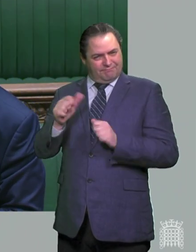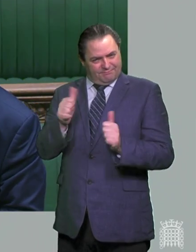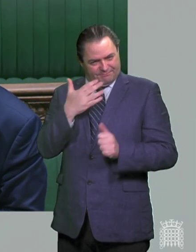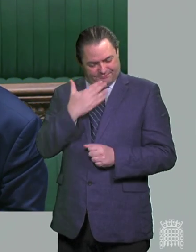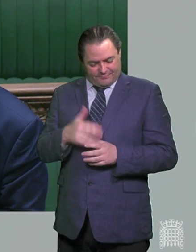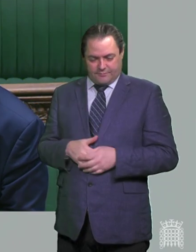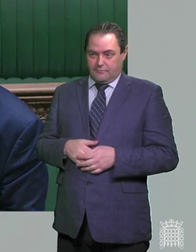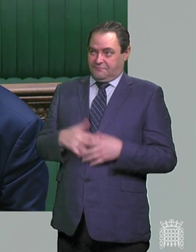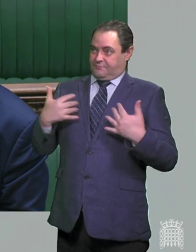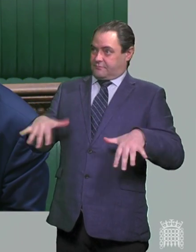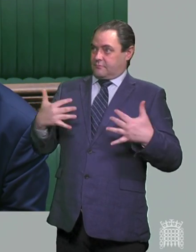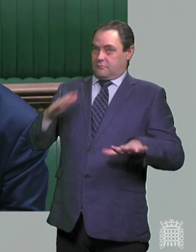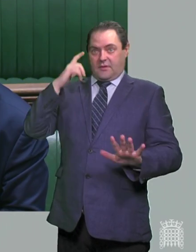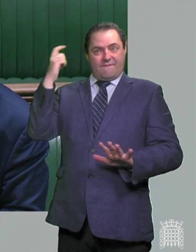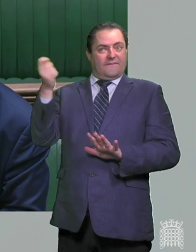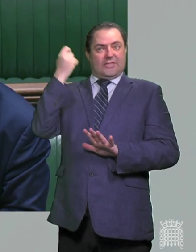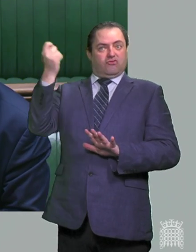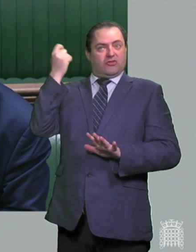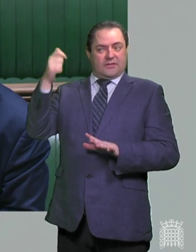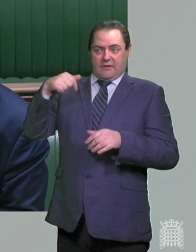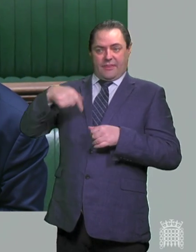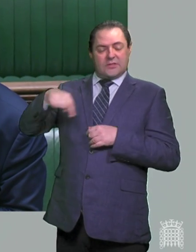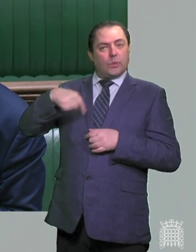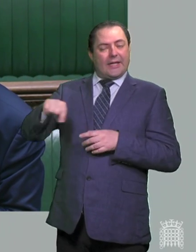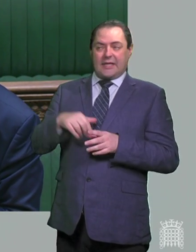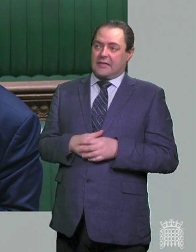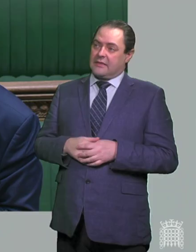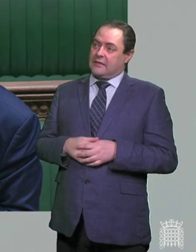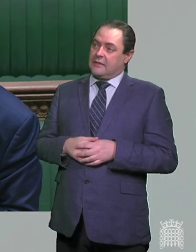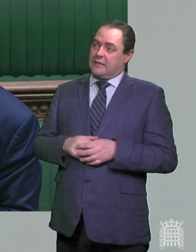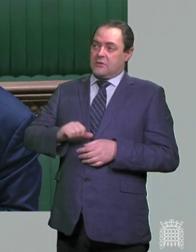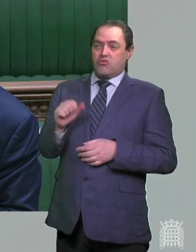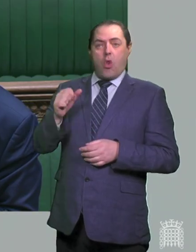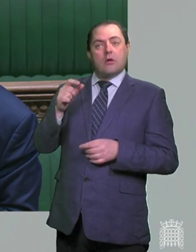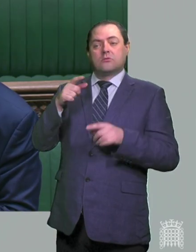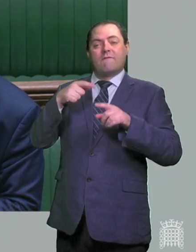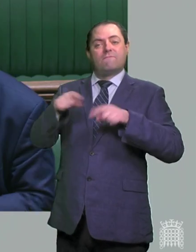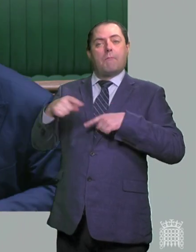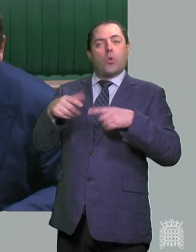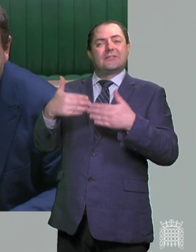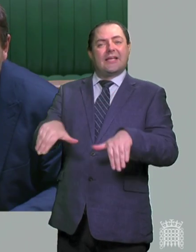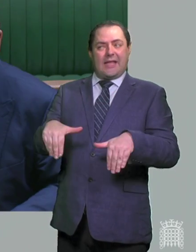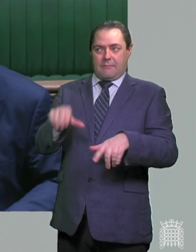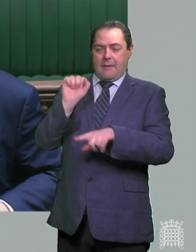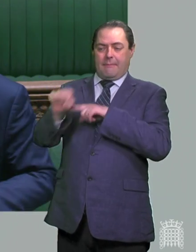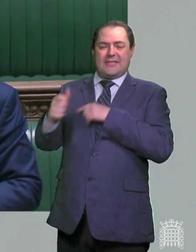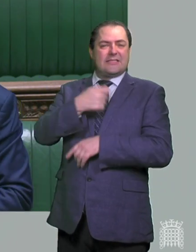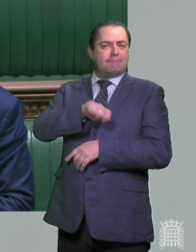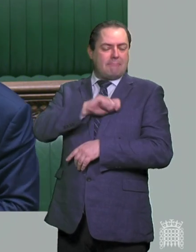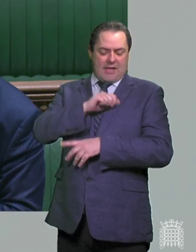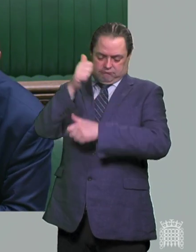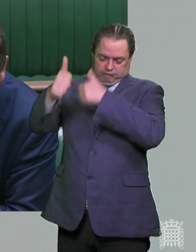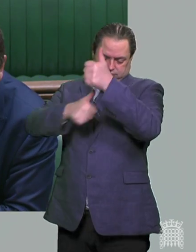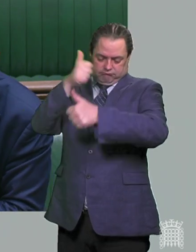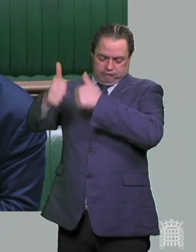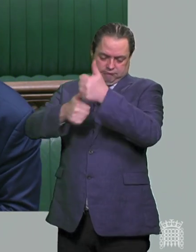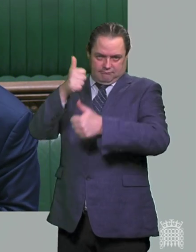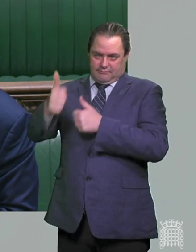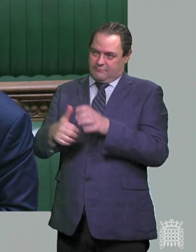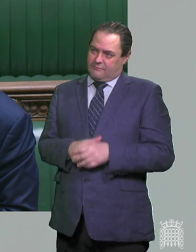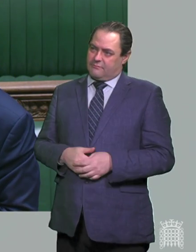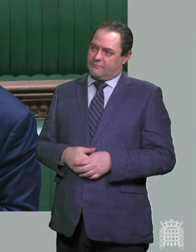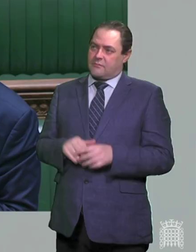There has been a seismic victory—an historic victory—this week: the Scotland football team beat Spain at Hampden last night, so we all send our congratulations to them.